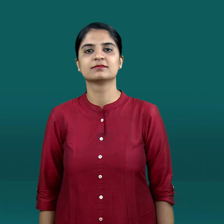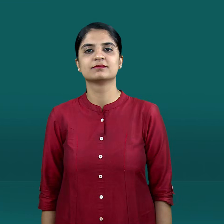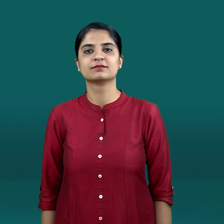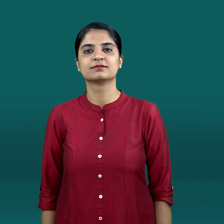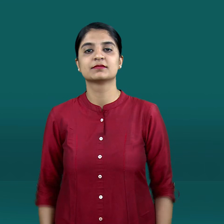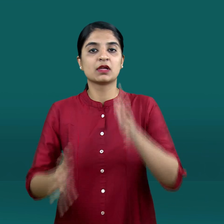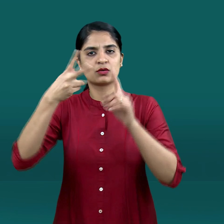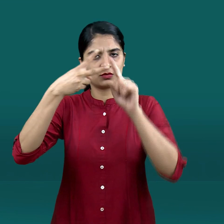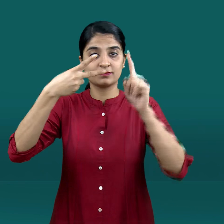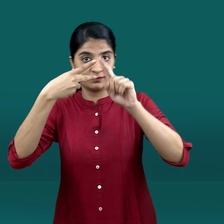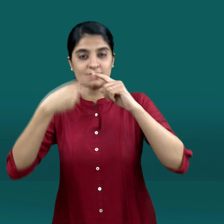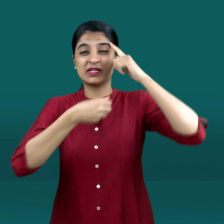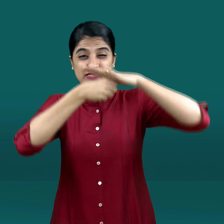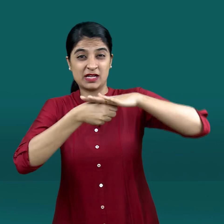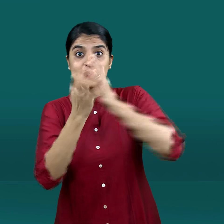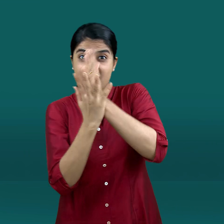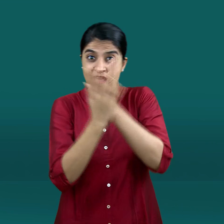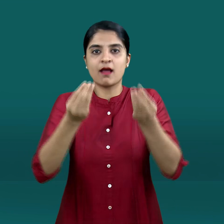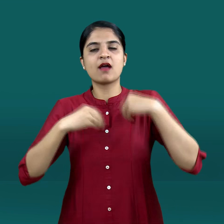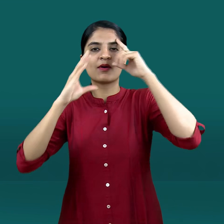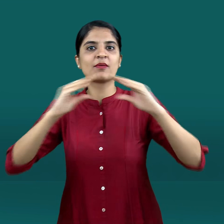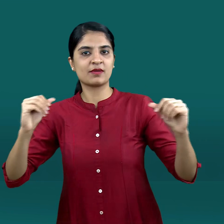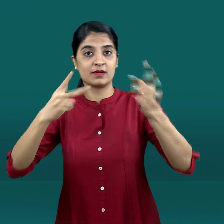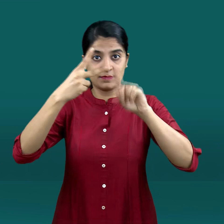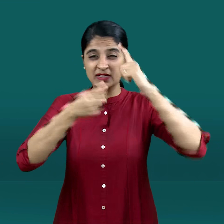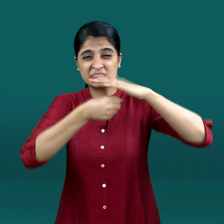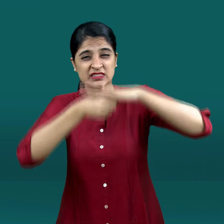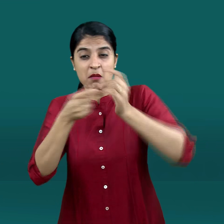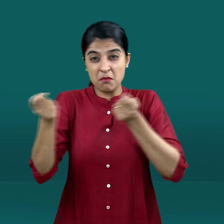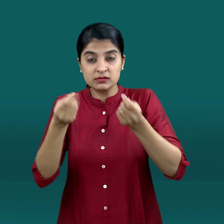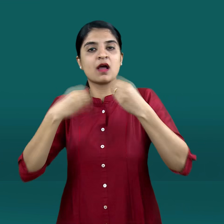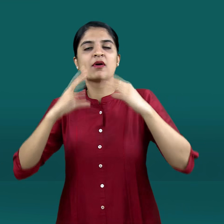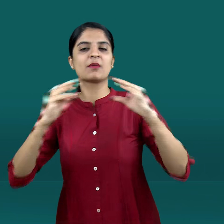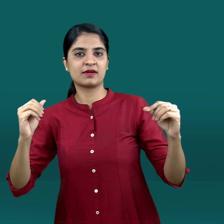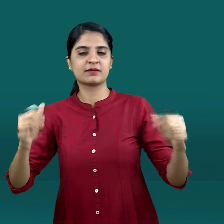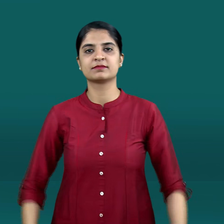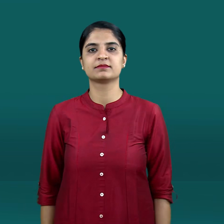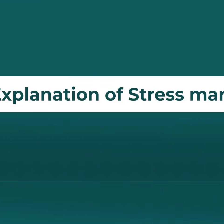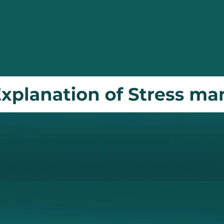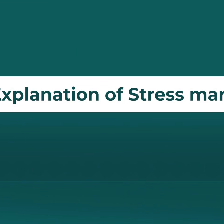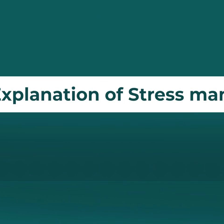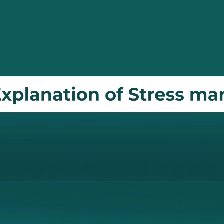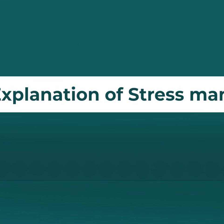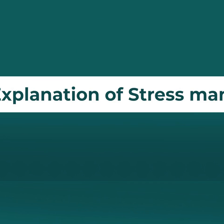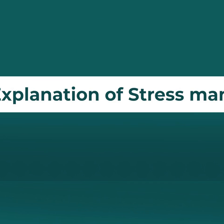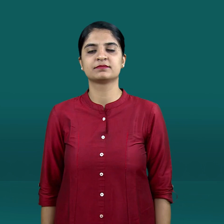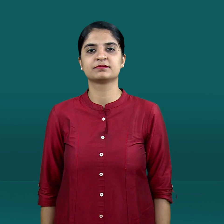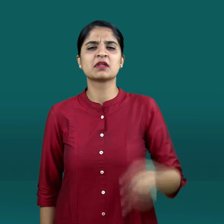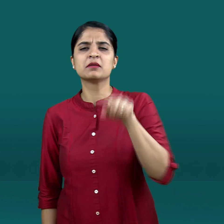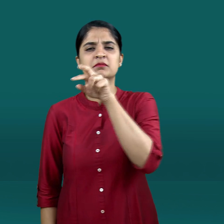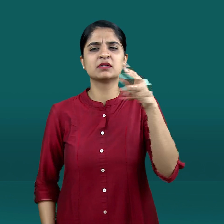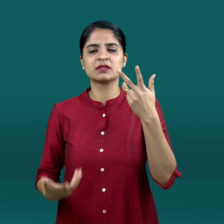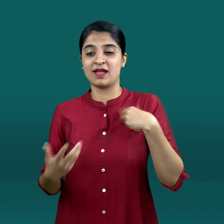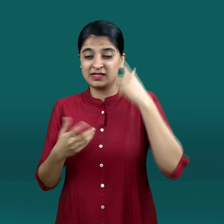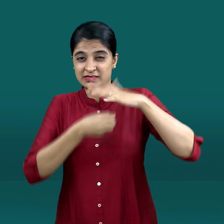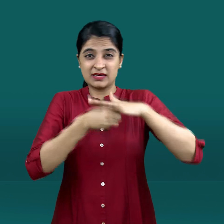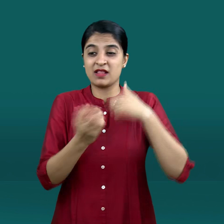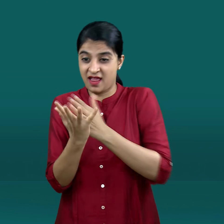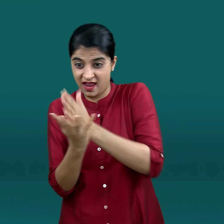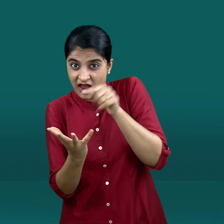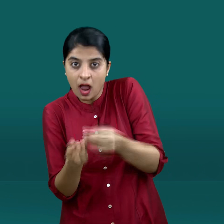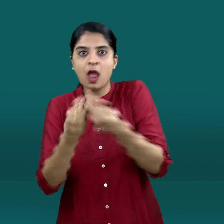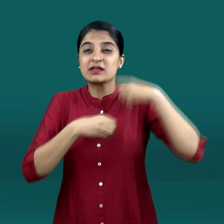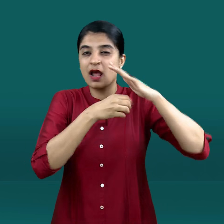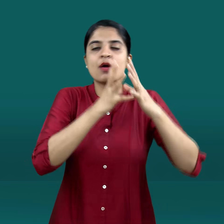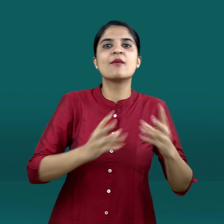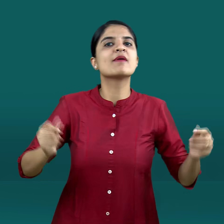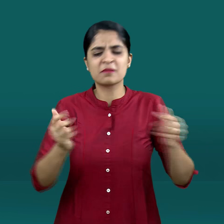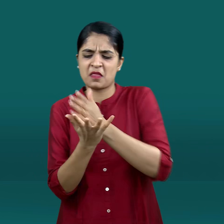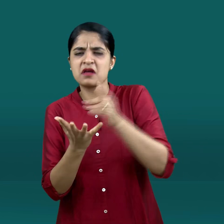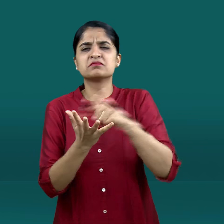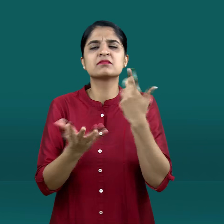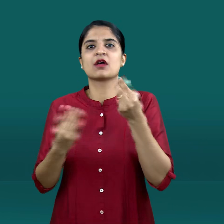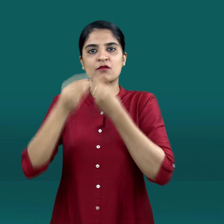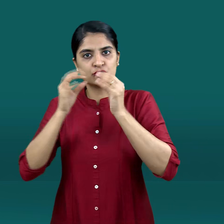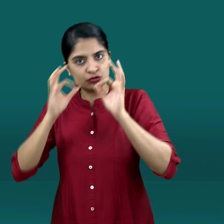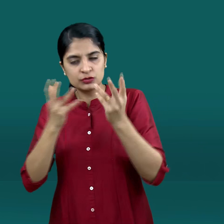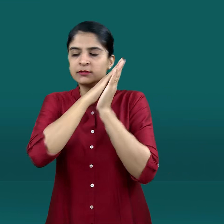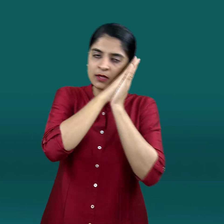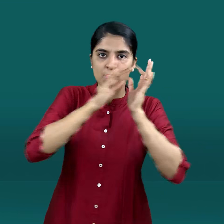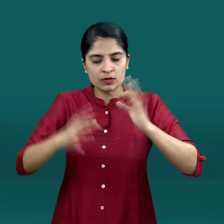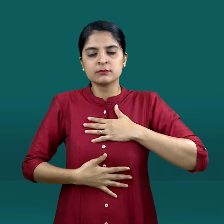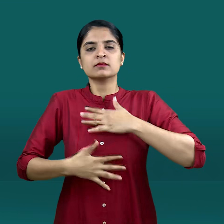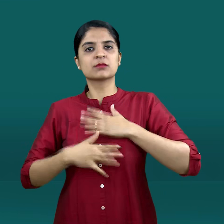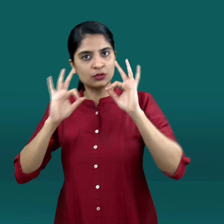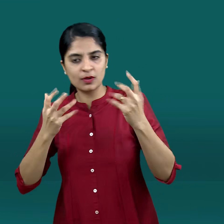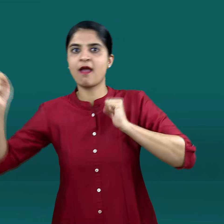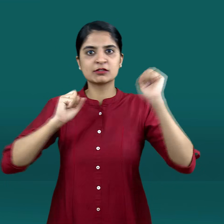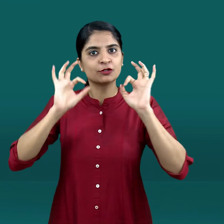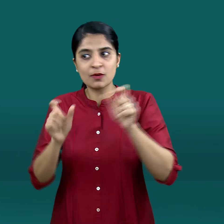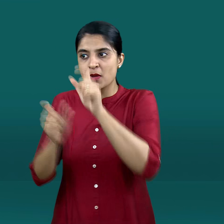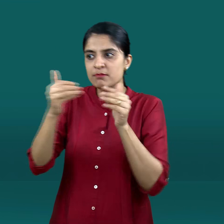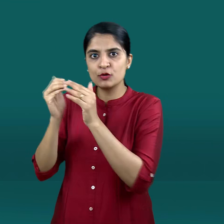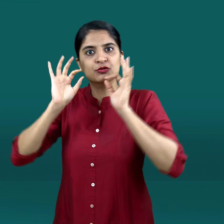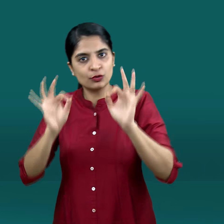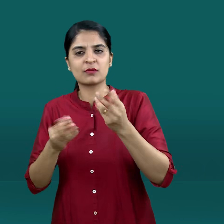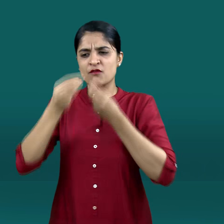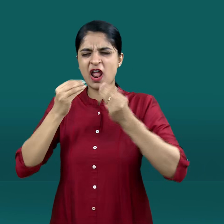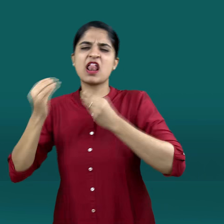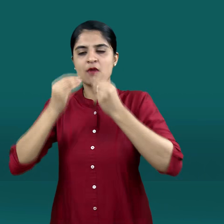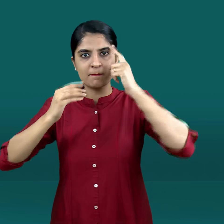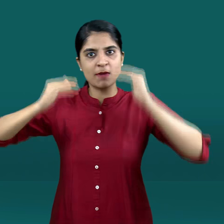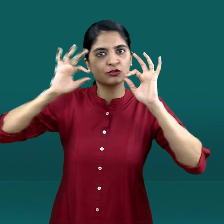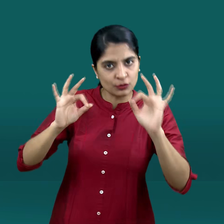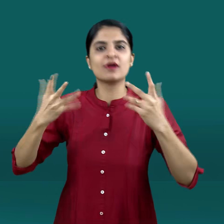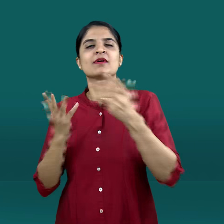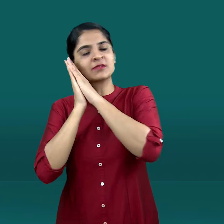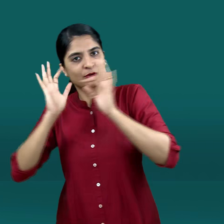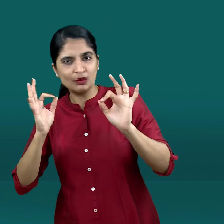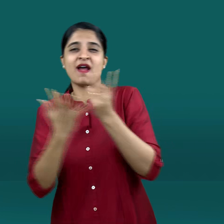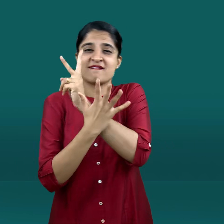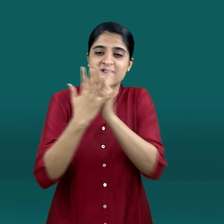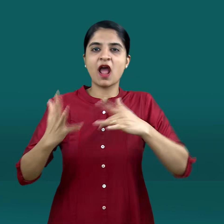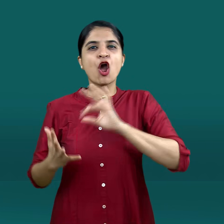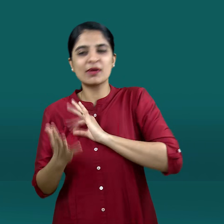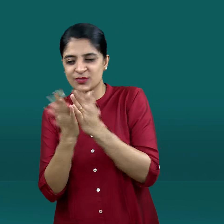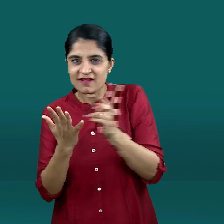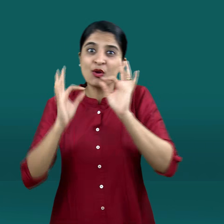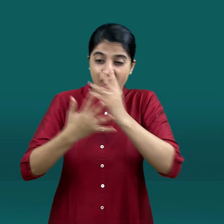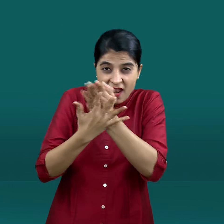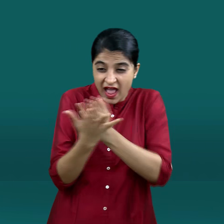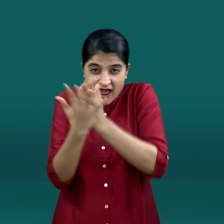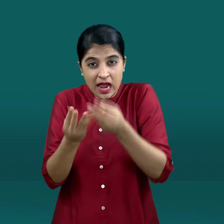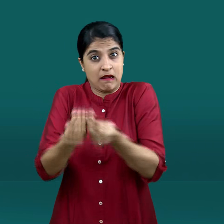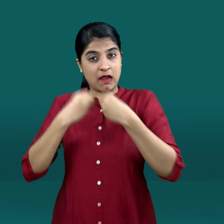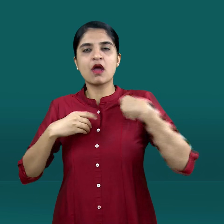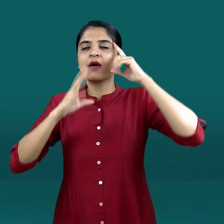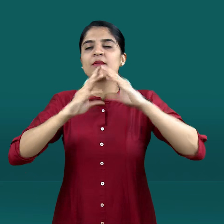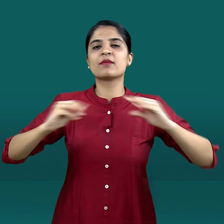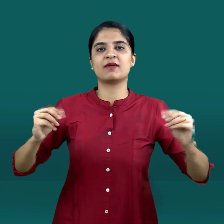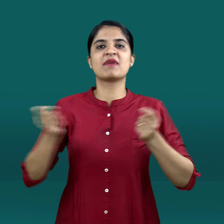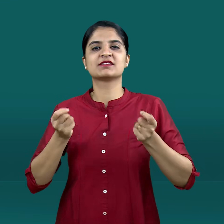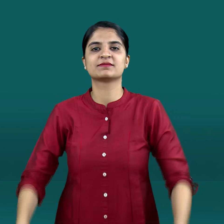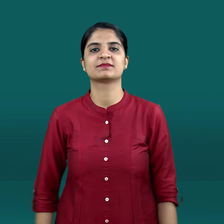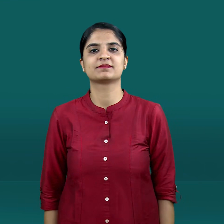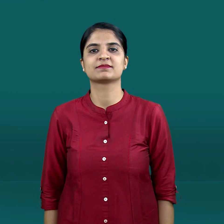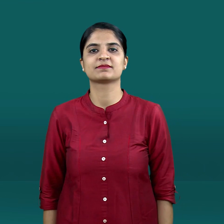Stress Management techniques